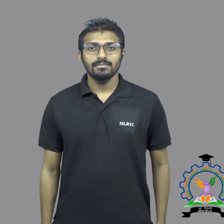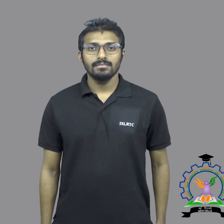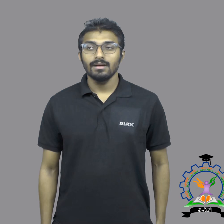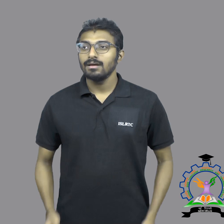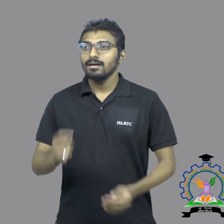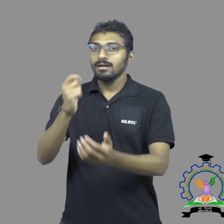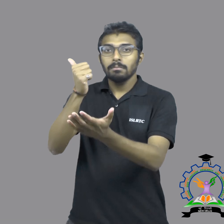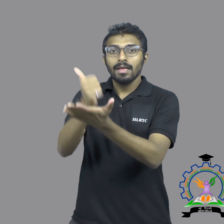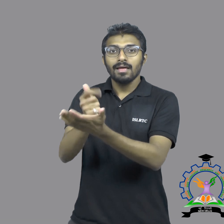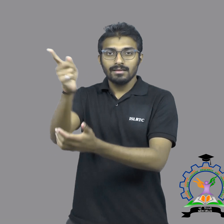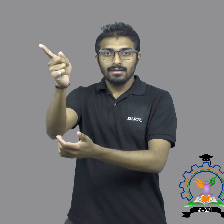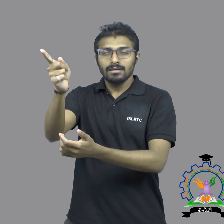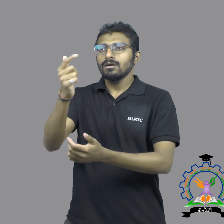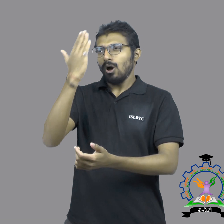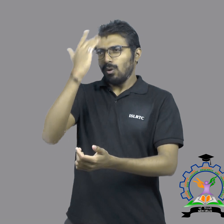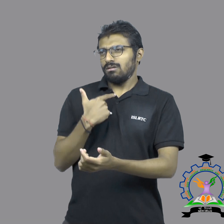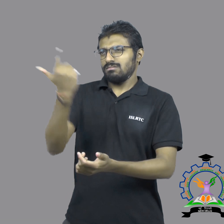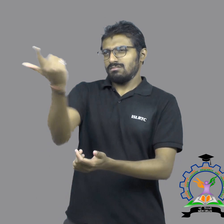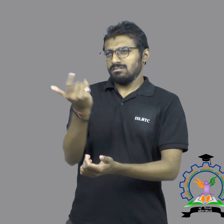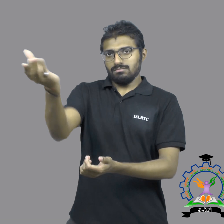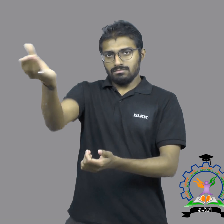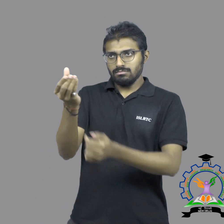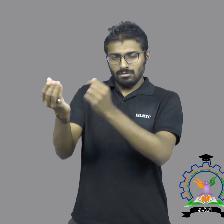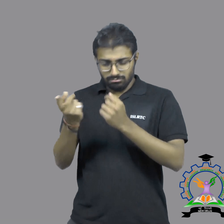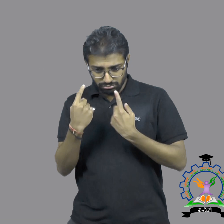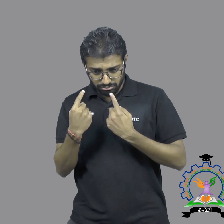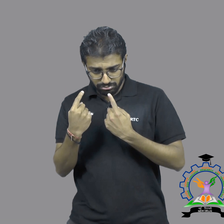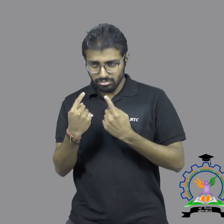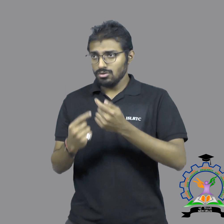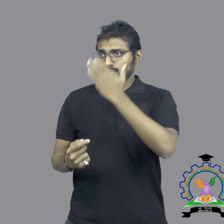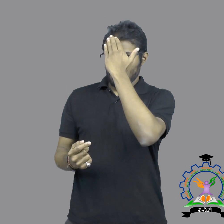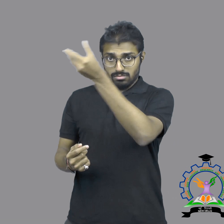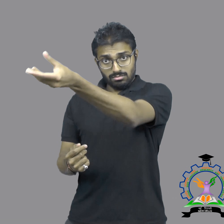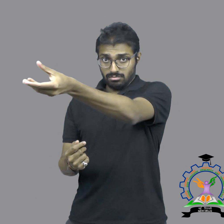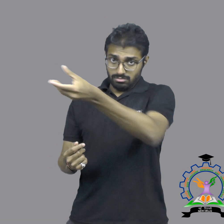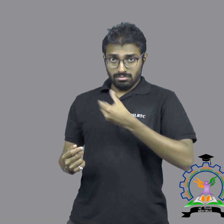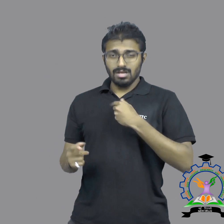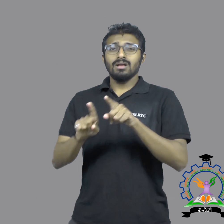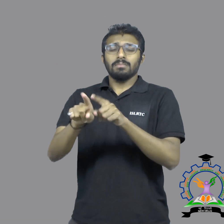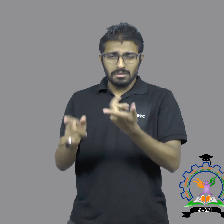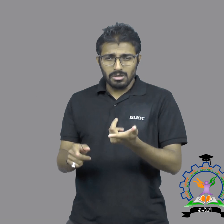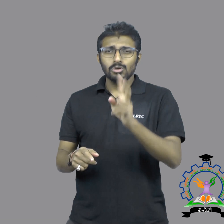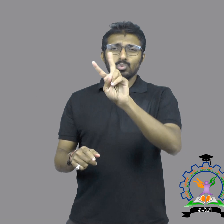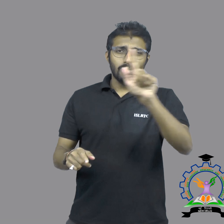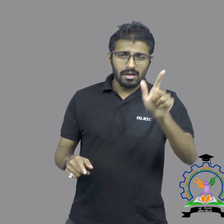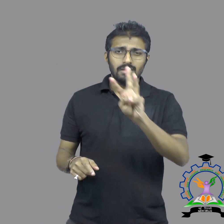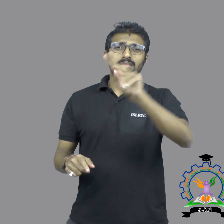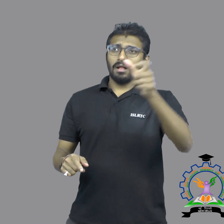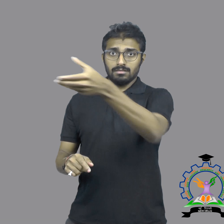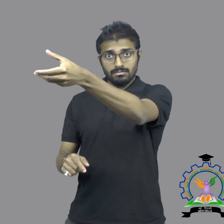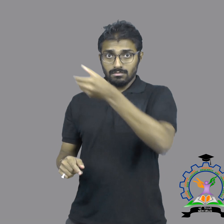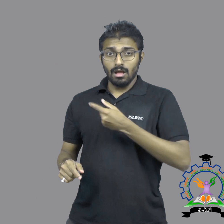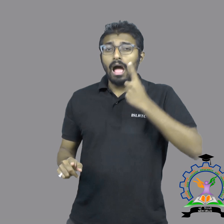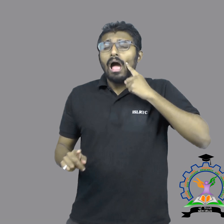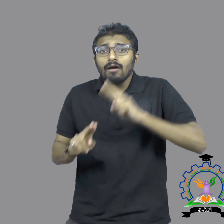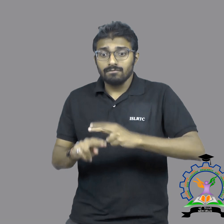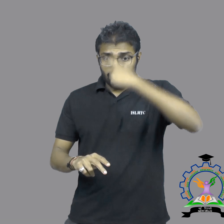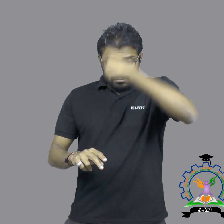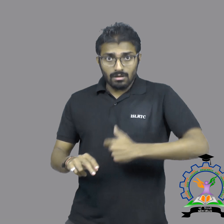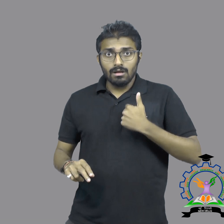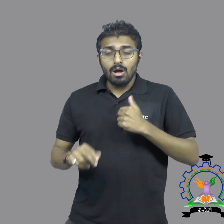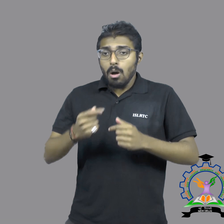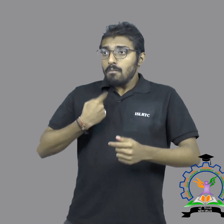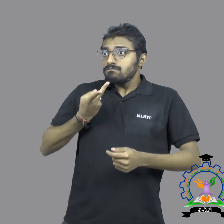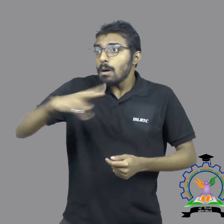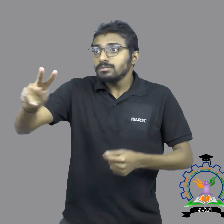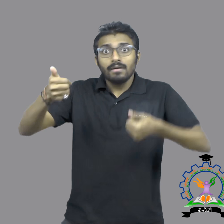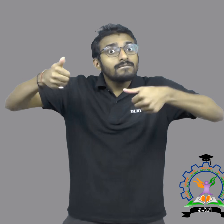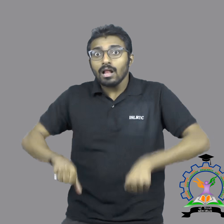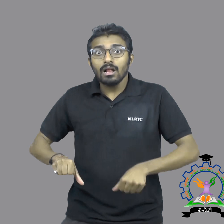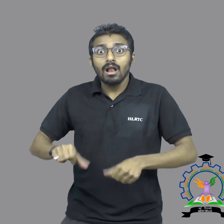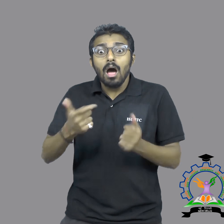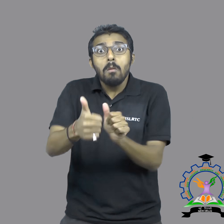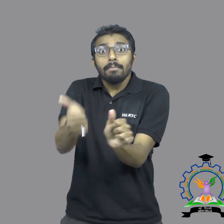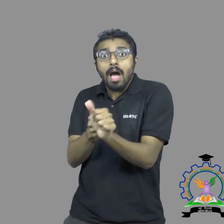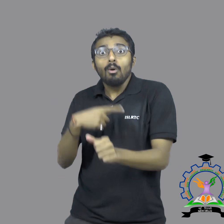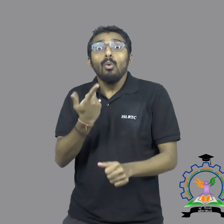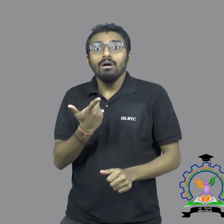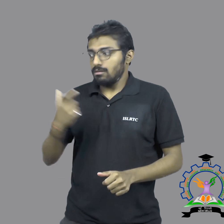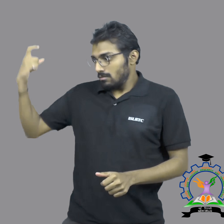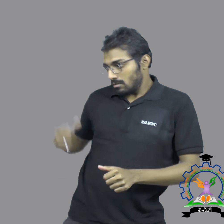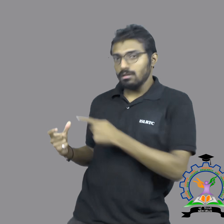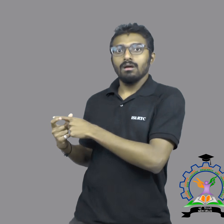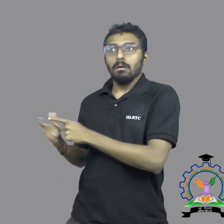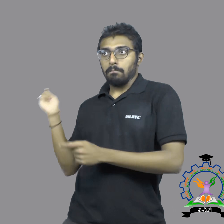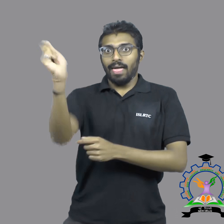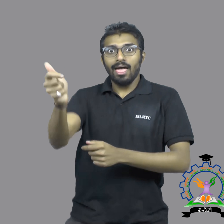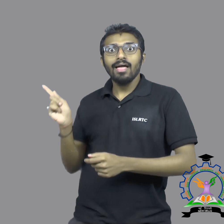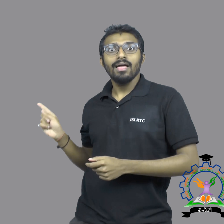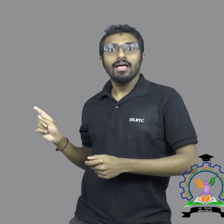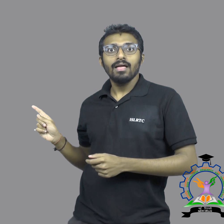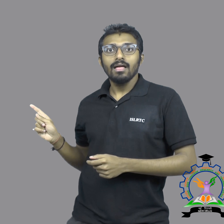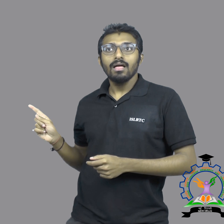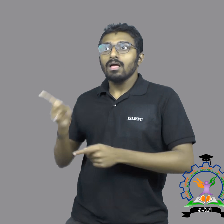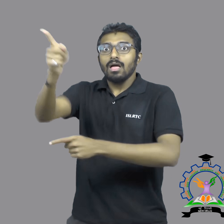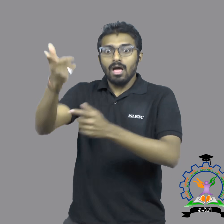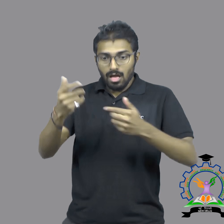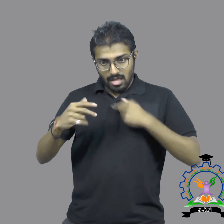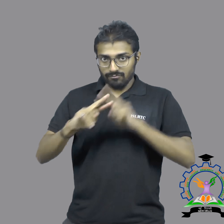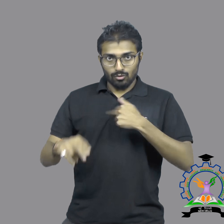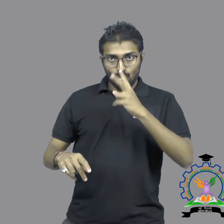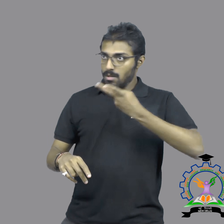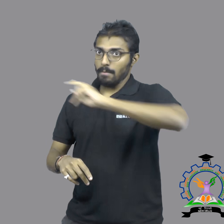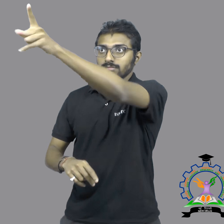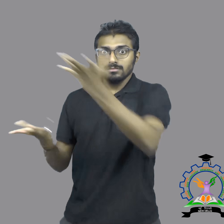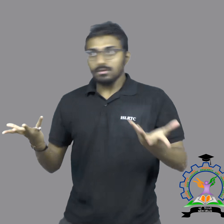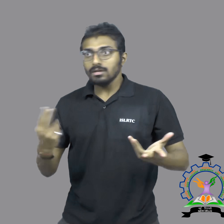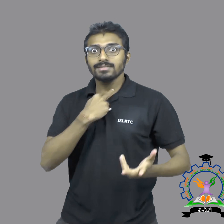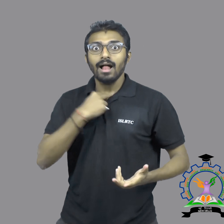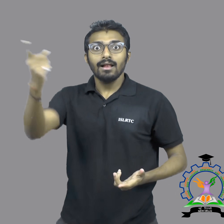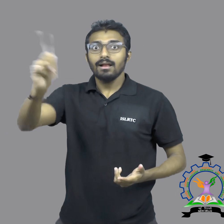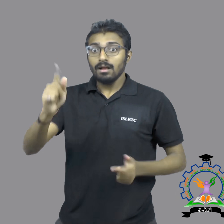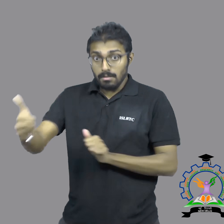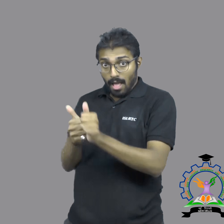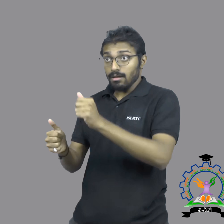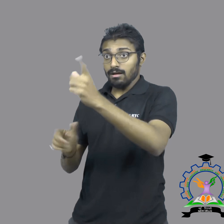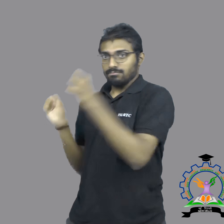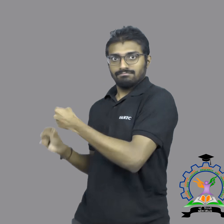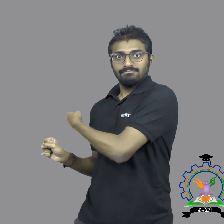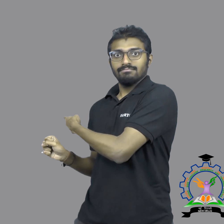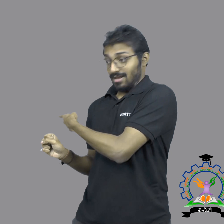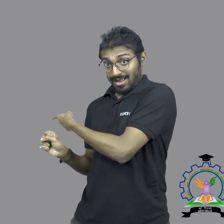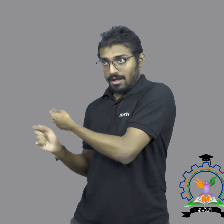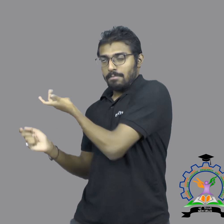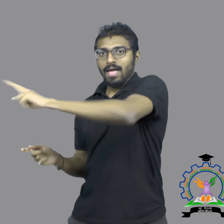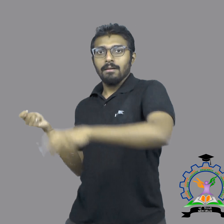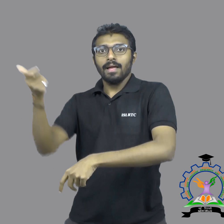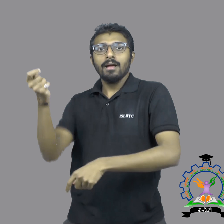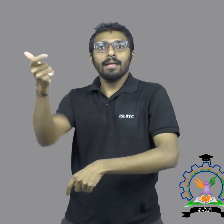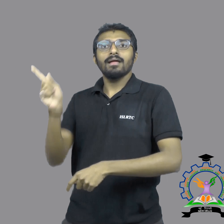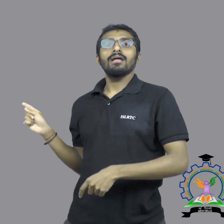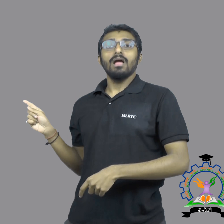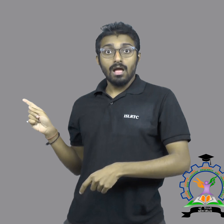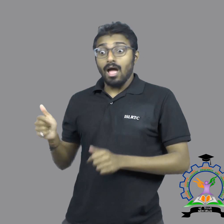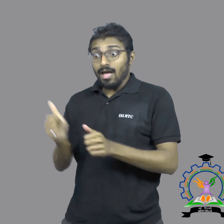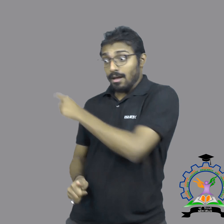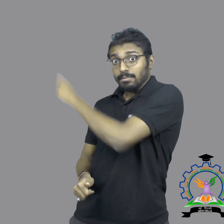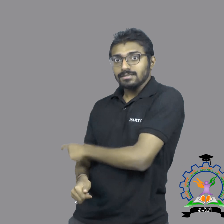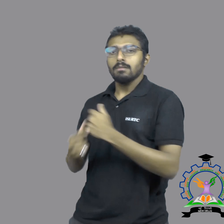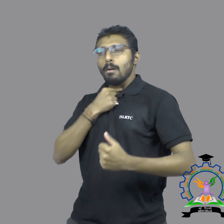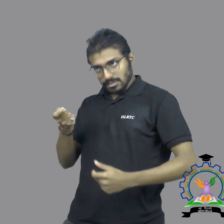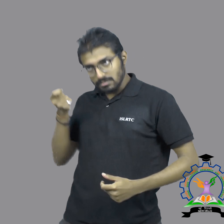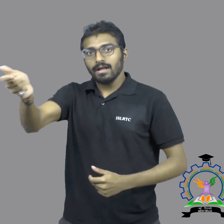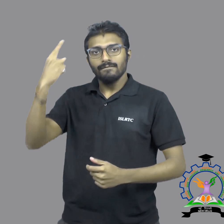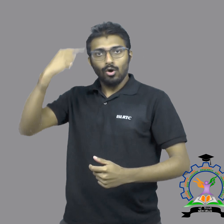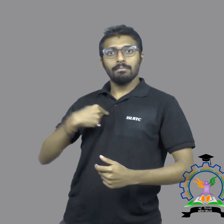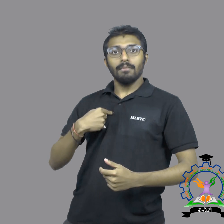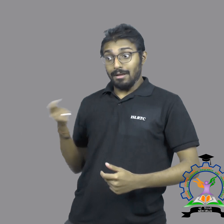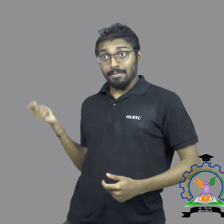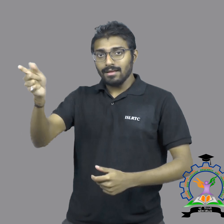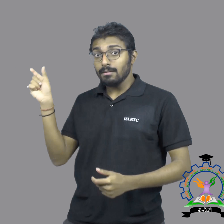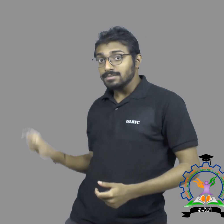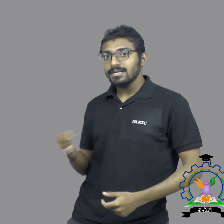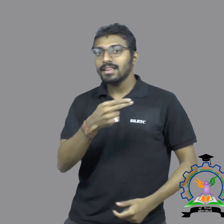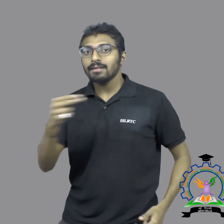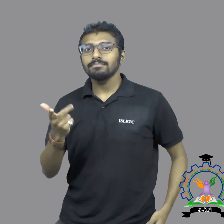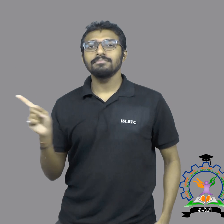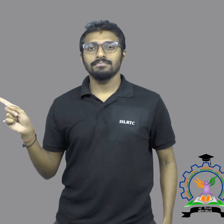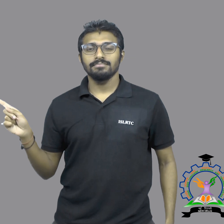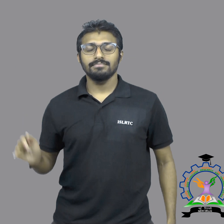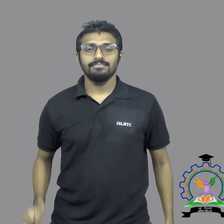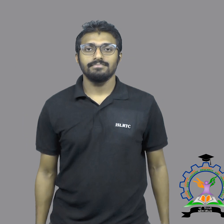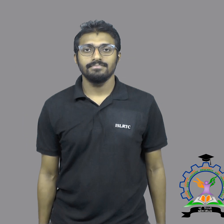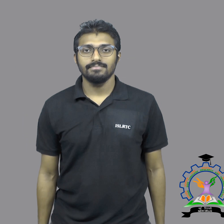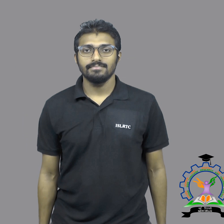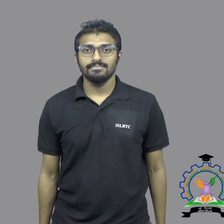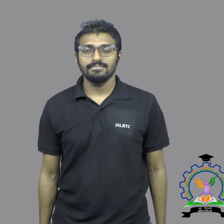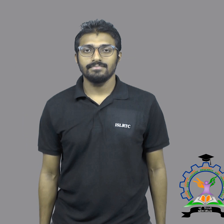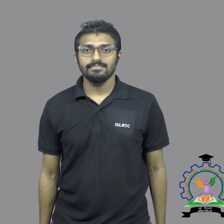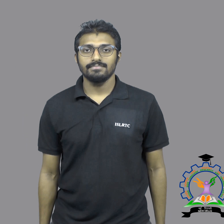Guarantor